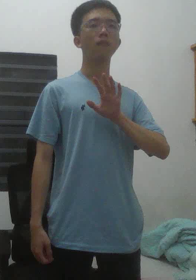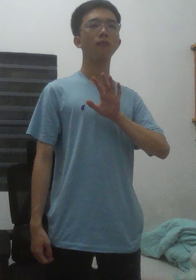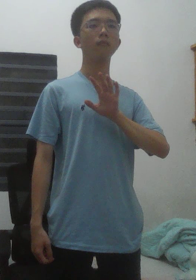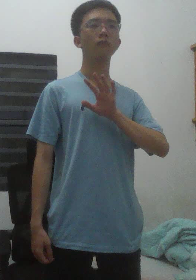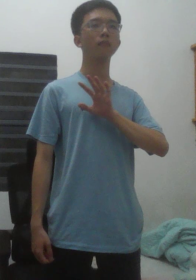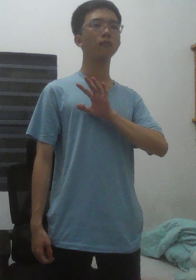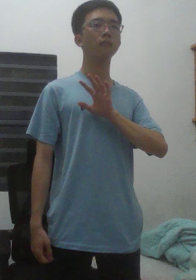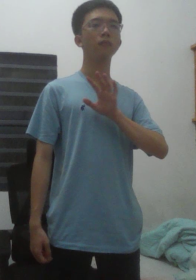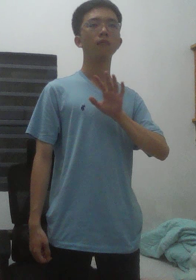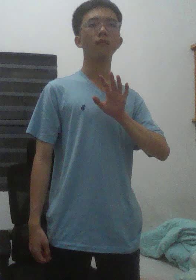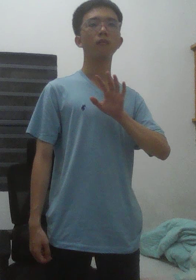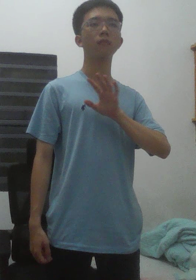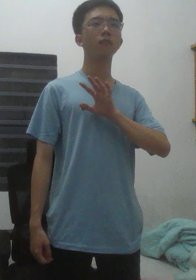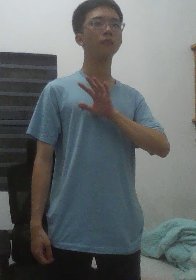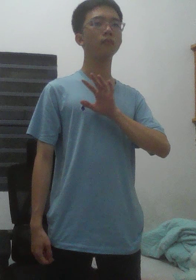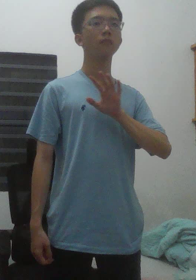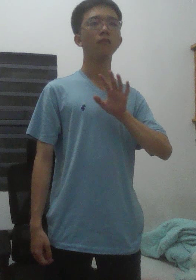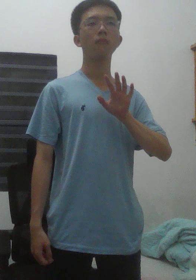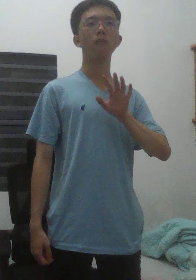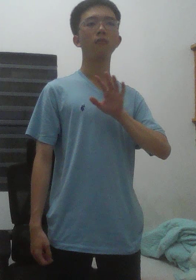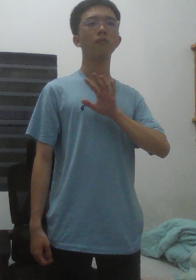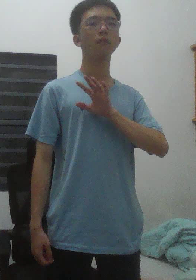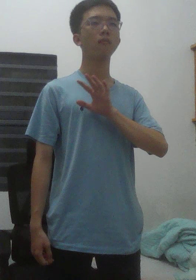khong dong y